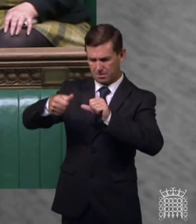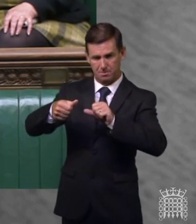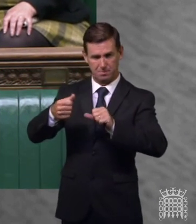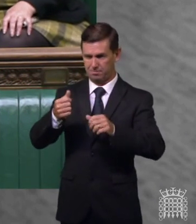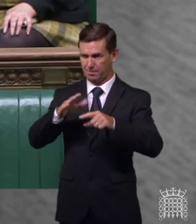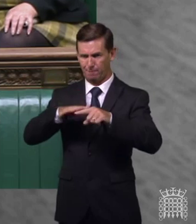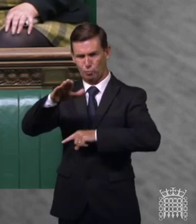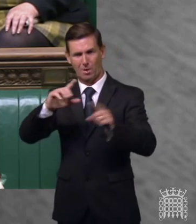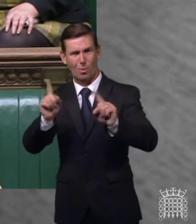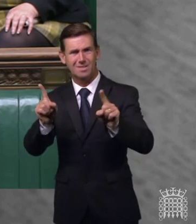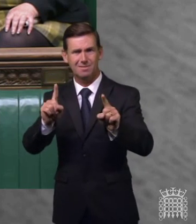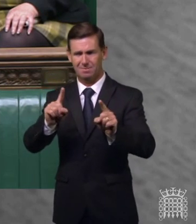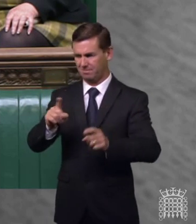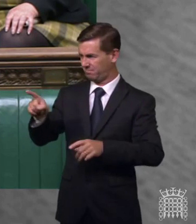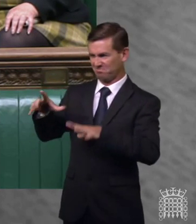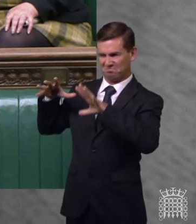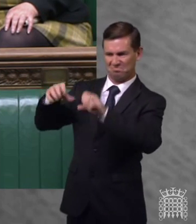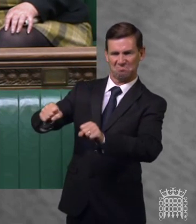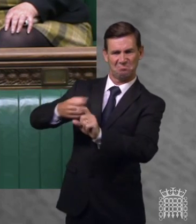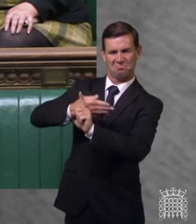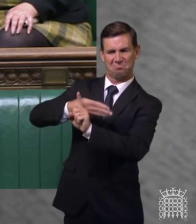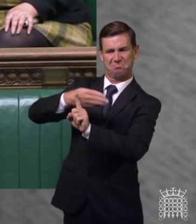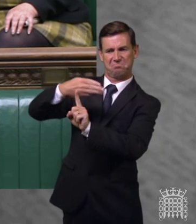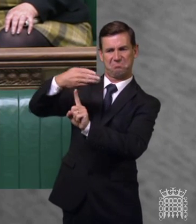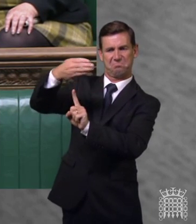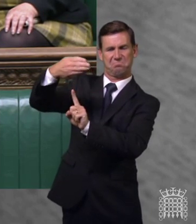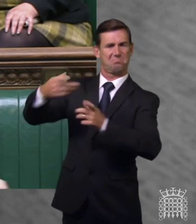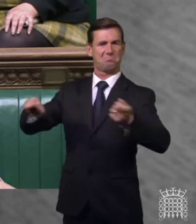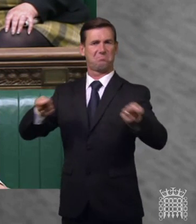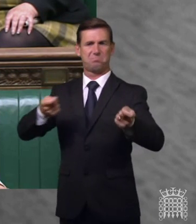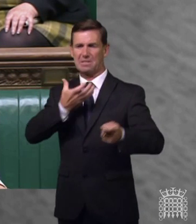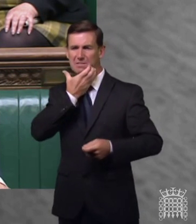The Taliban are back in control and we cannot be naive about the consequences.